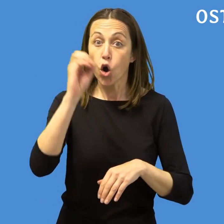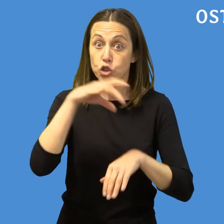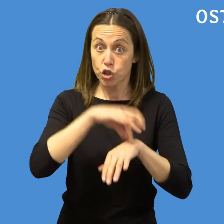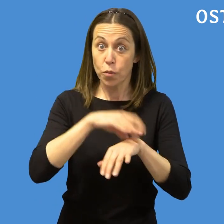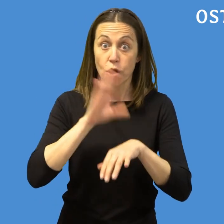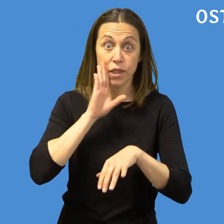enfermo